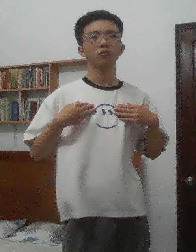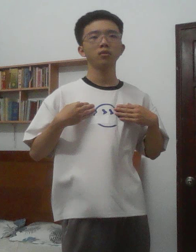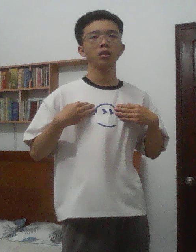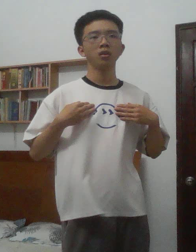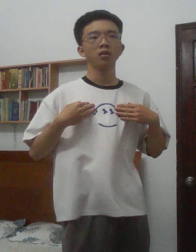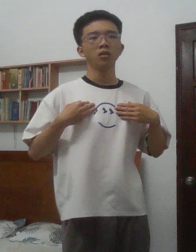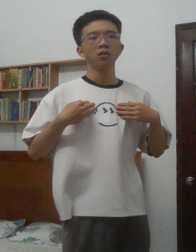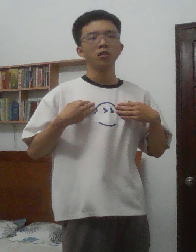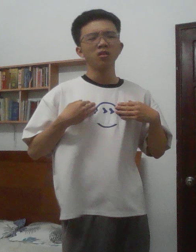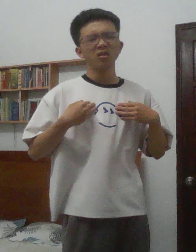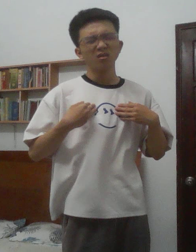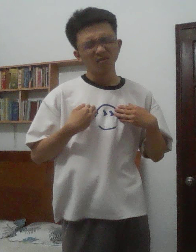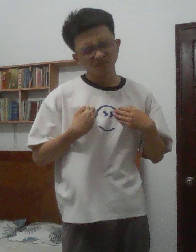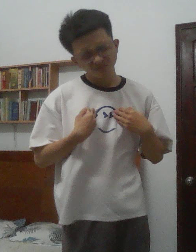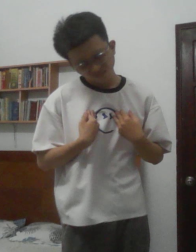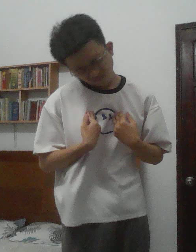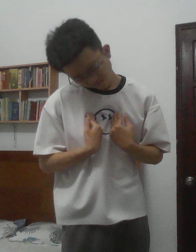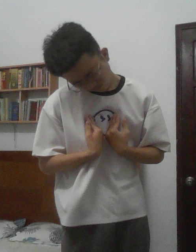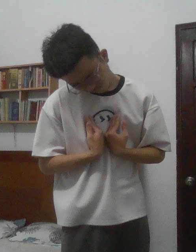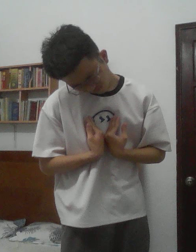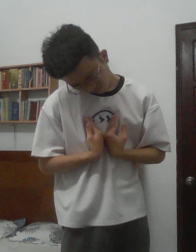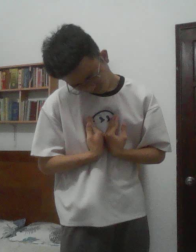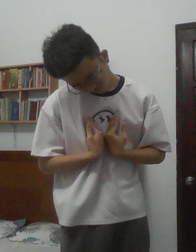met